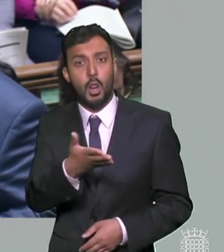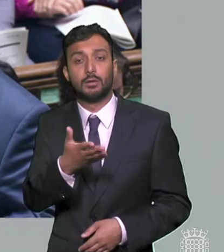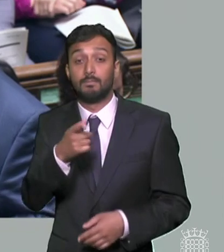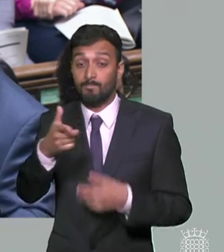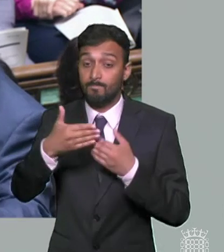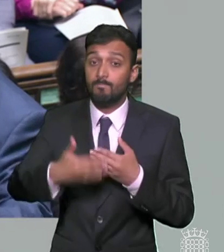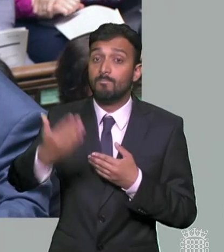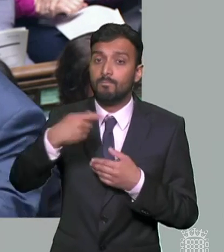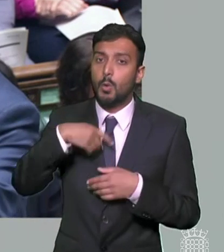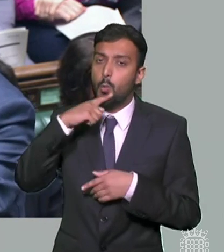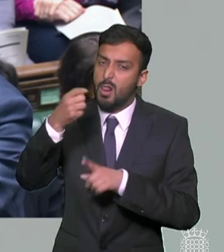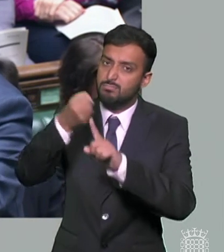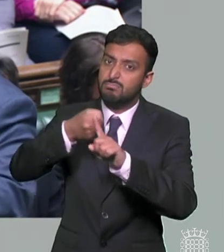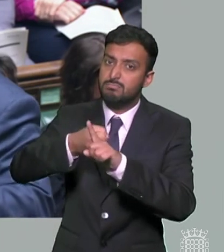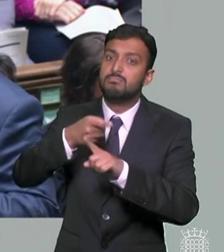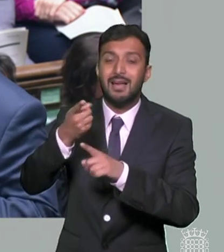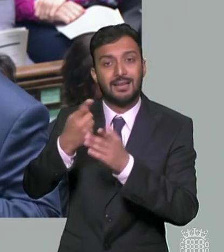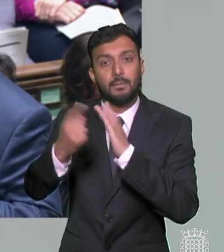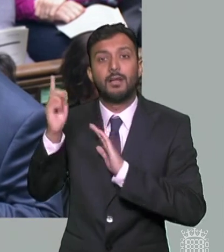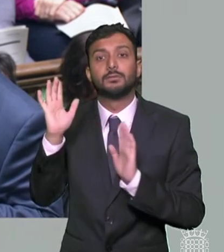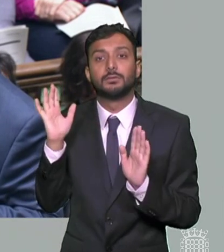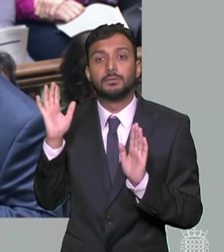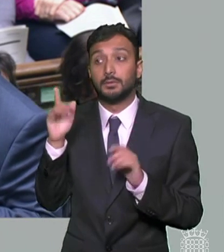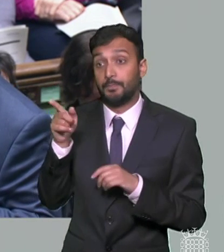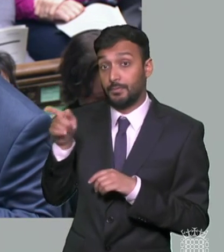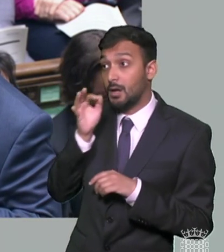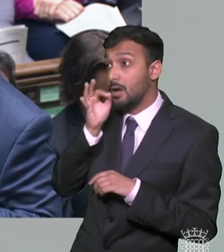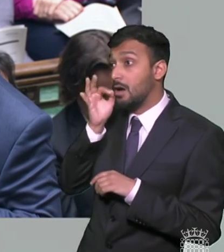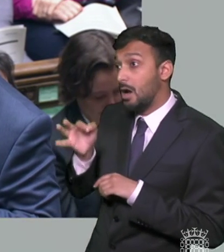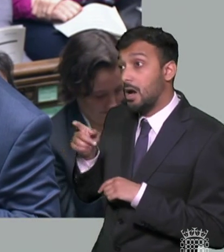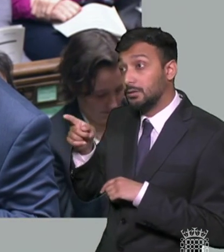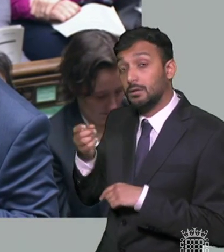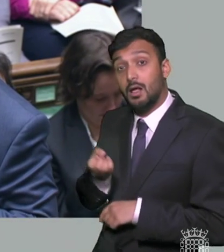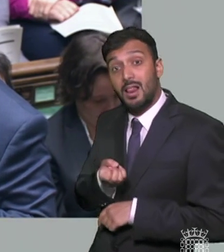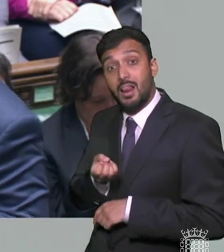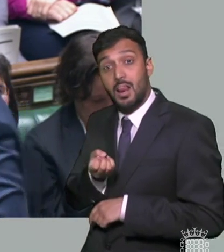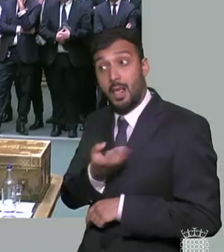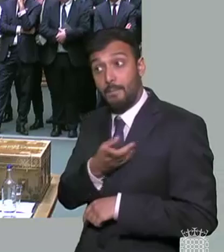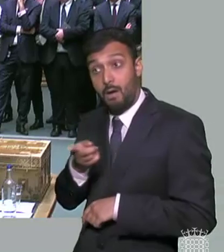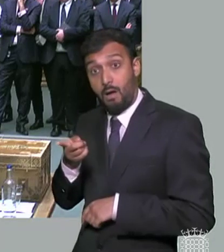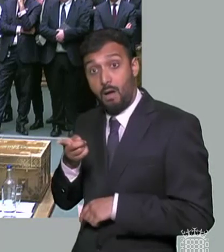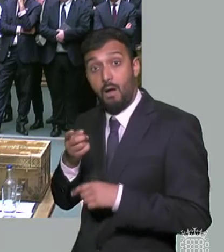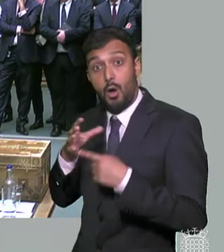Will the opposition, if they can, make the case for continued Westminster rule?